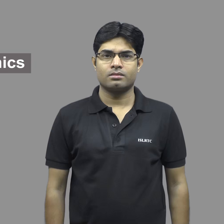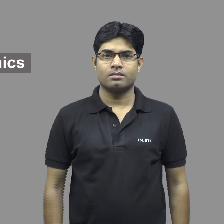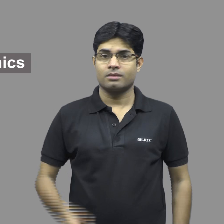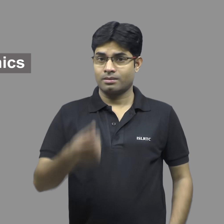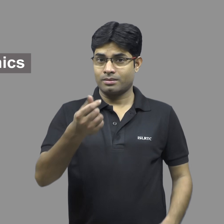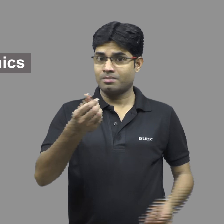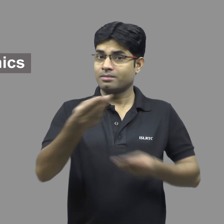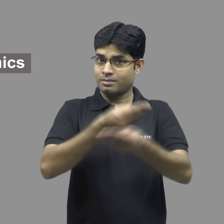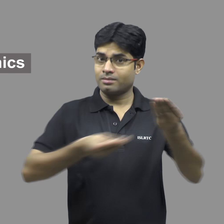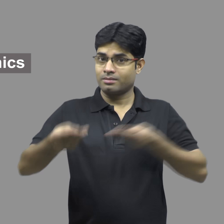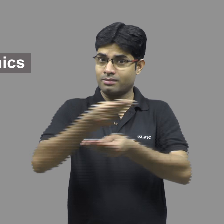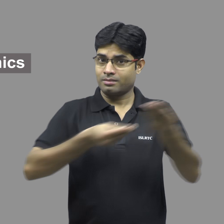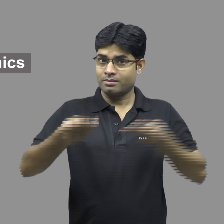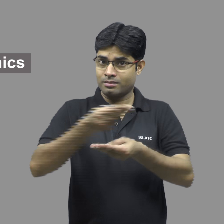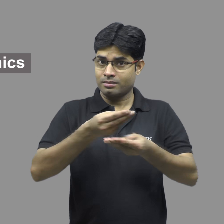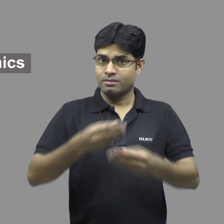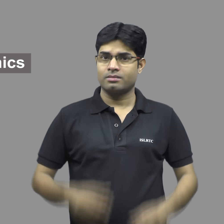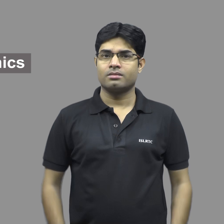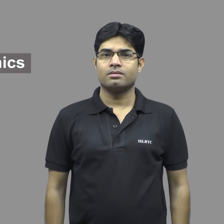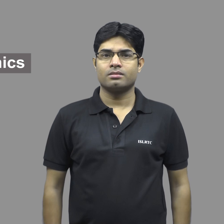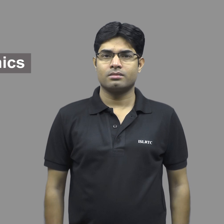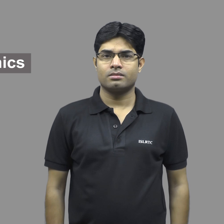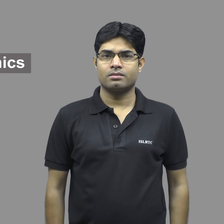Economics